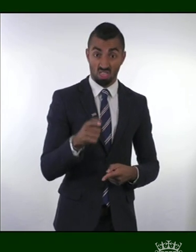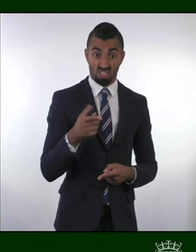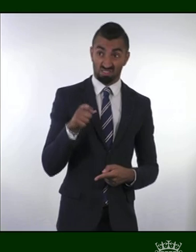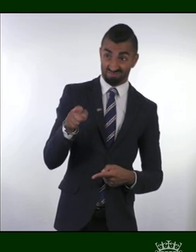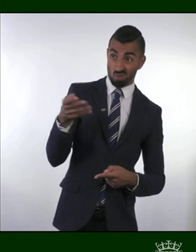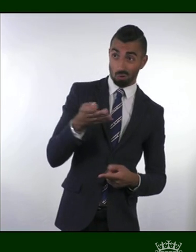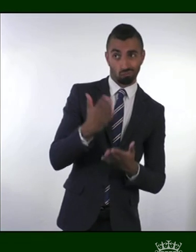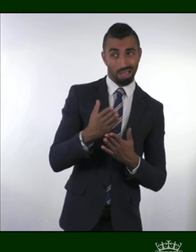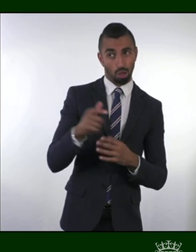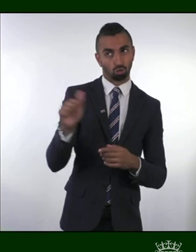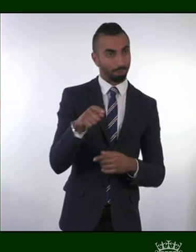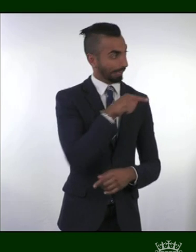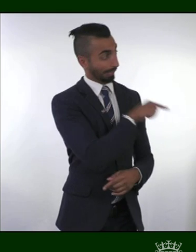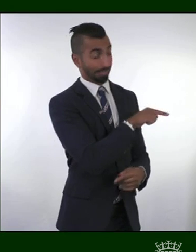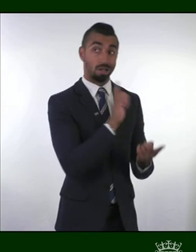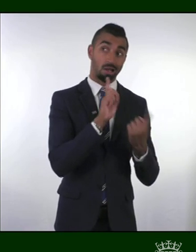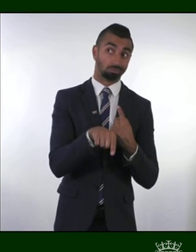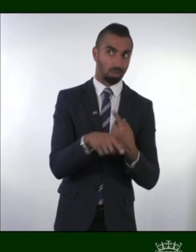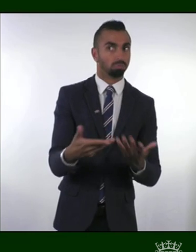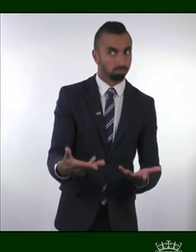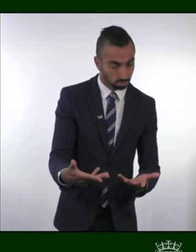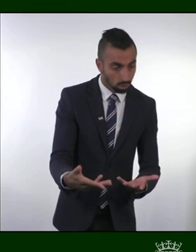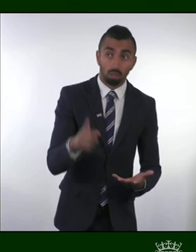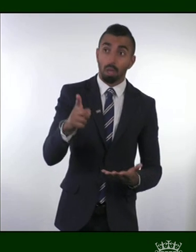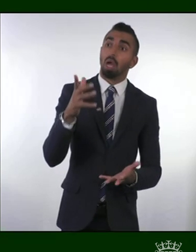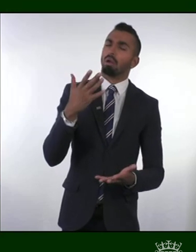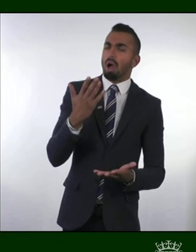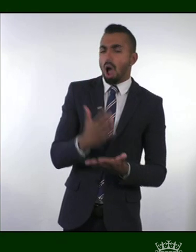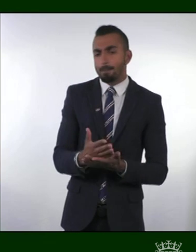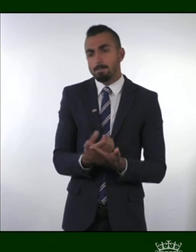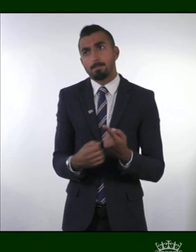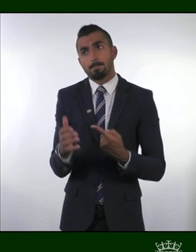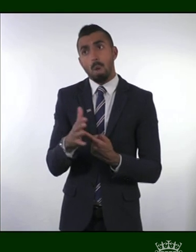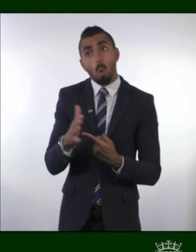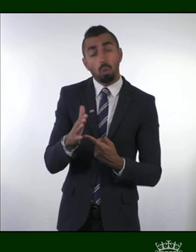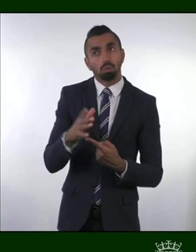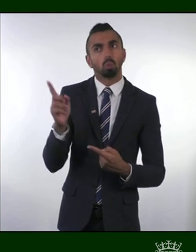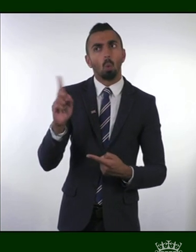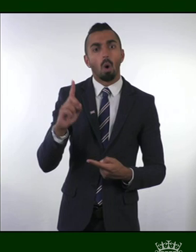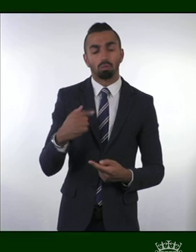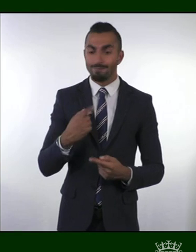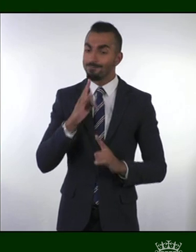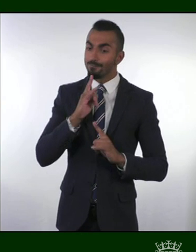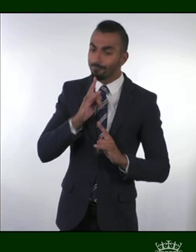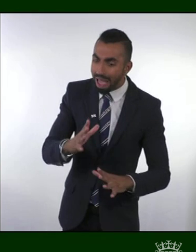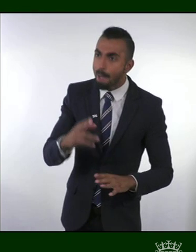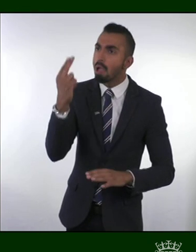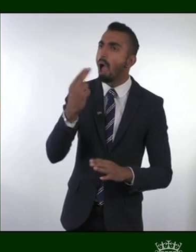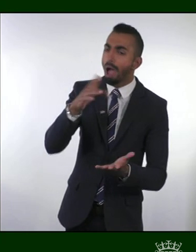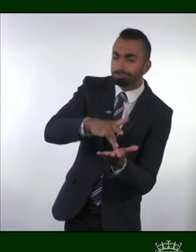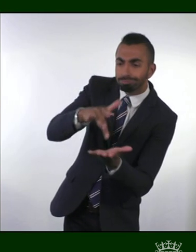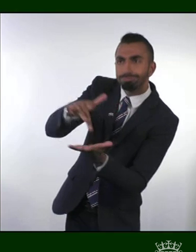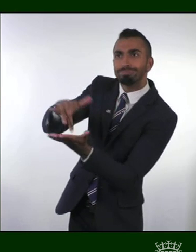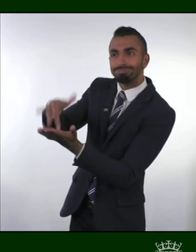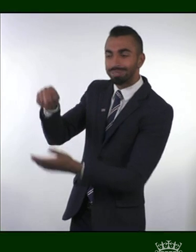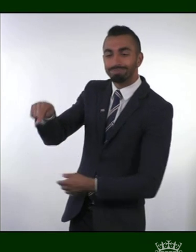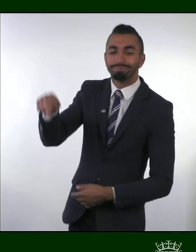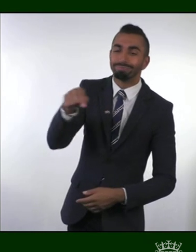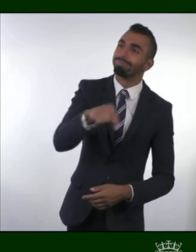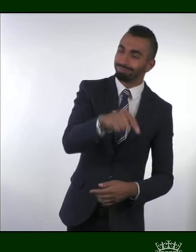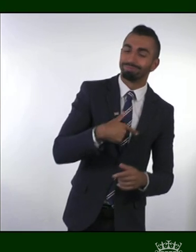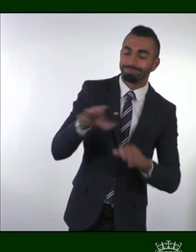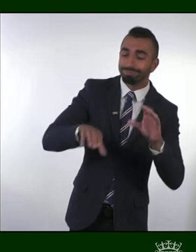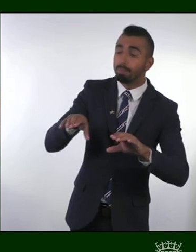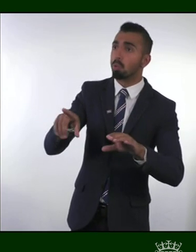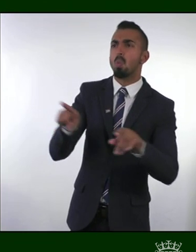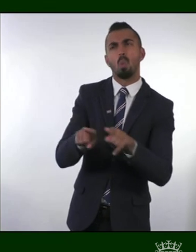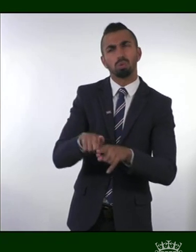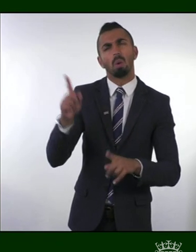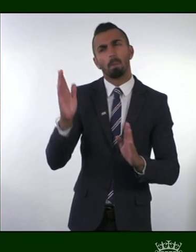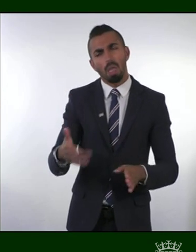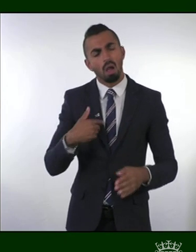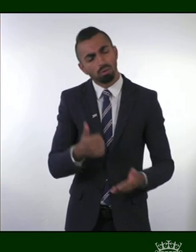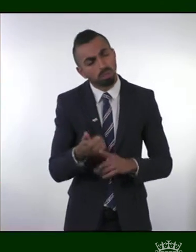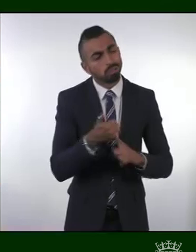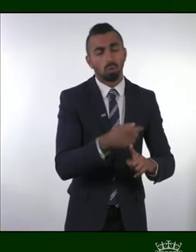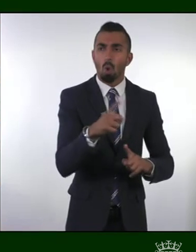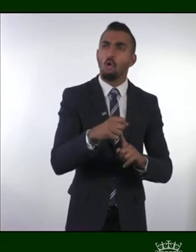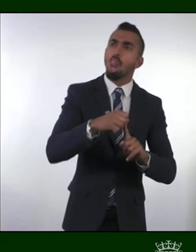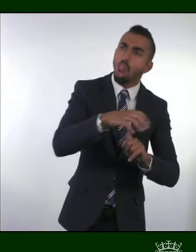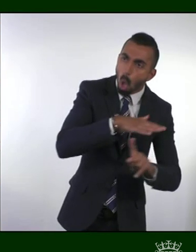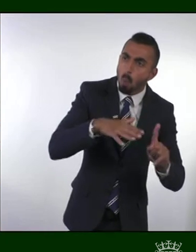I would say that it is important that that funding is not just for our crown-jewel assets, famous and important as they are, but will benefit the local cultural institutions in all our communities across the country.